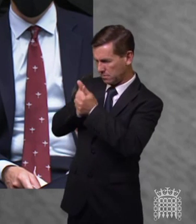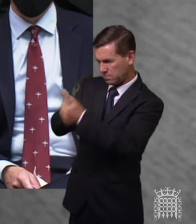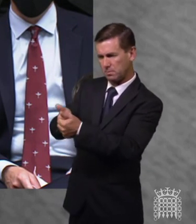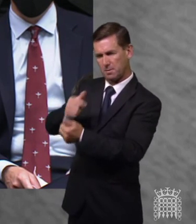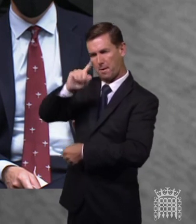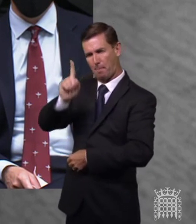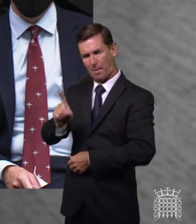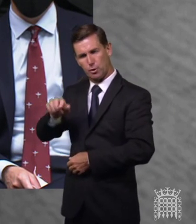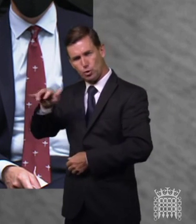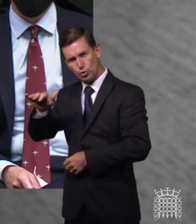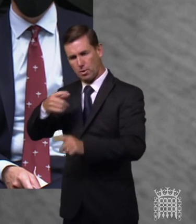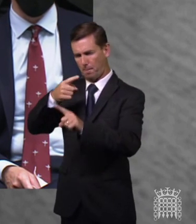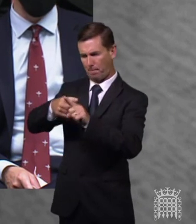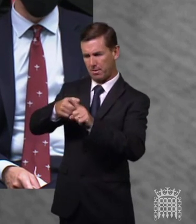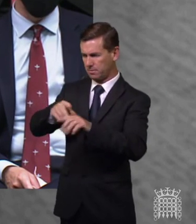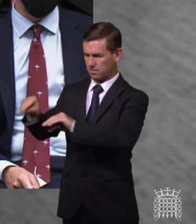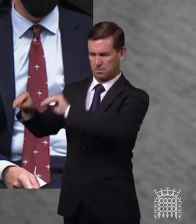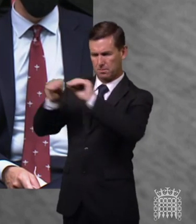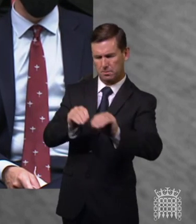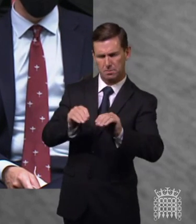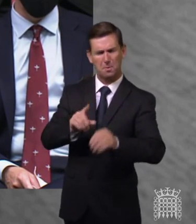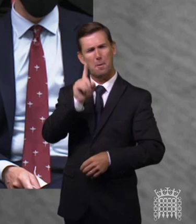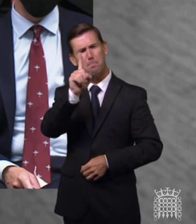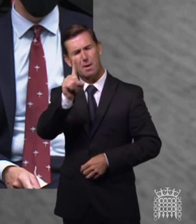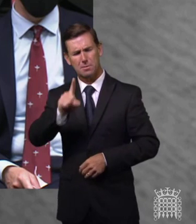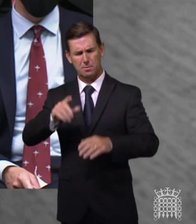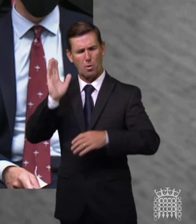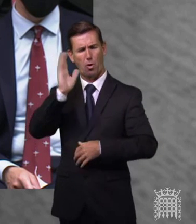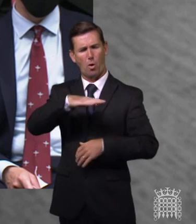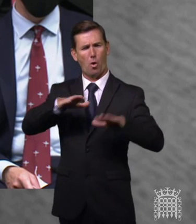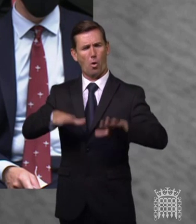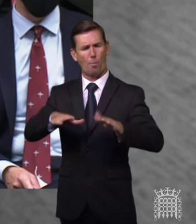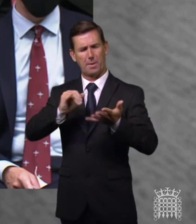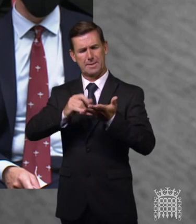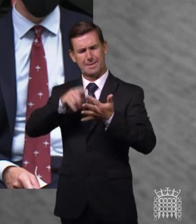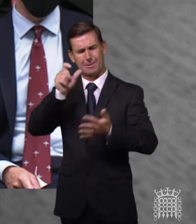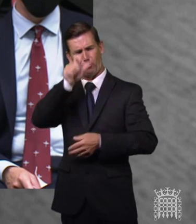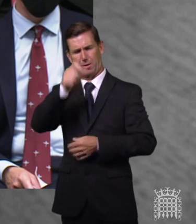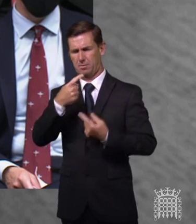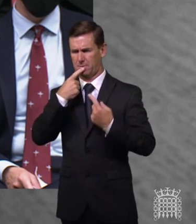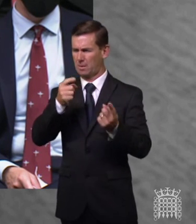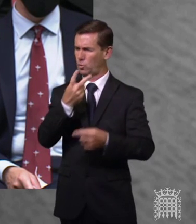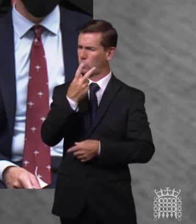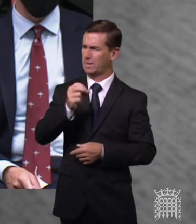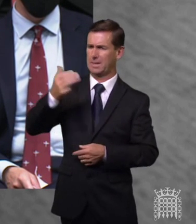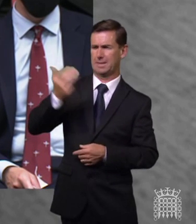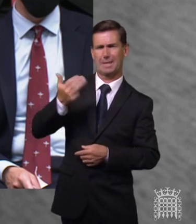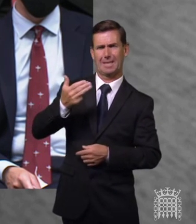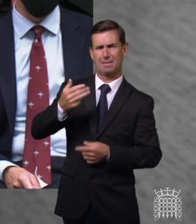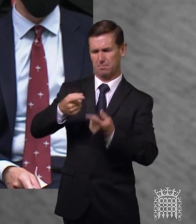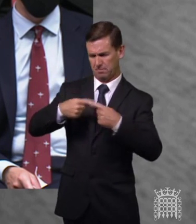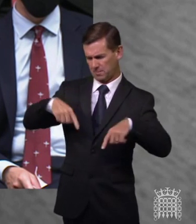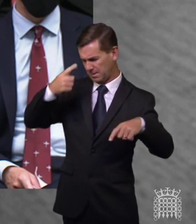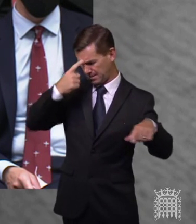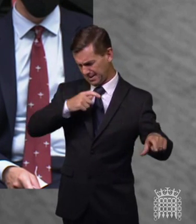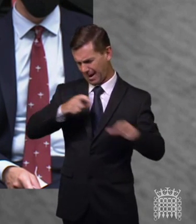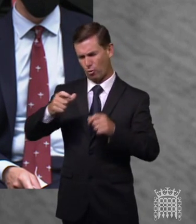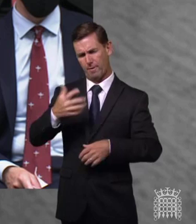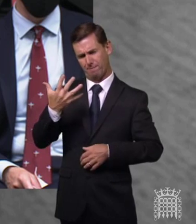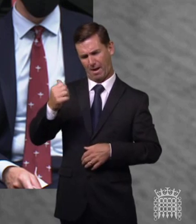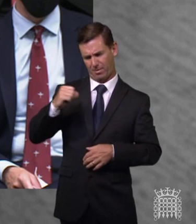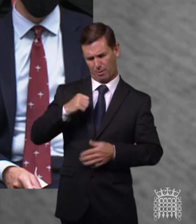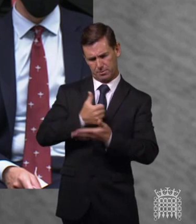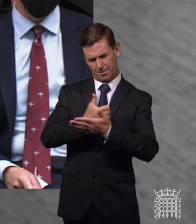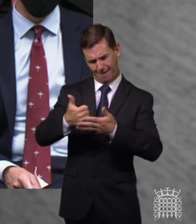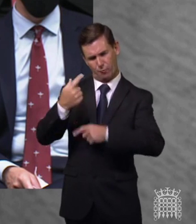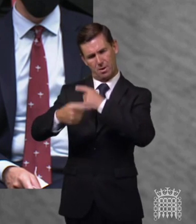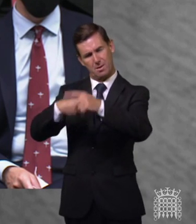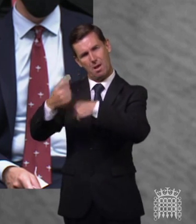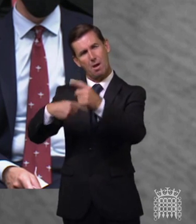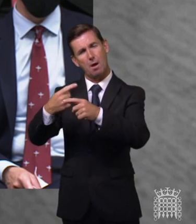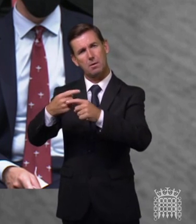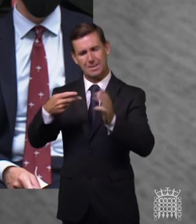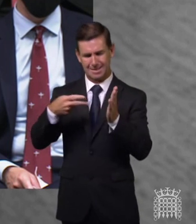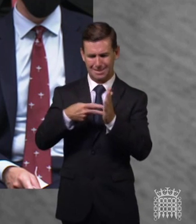The Home Secretary announced in 2019 that the UK would continue a resettlement scheme of 5,000 refugees a year after the Syrian scheme closed.